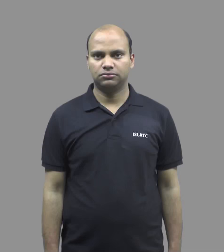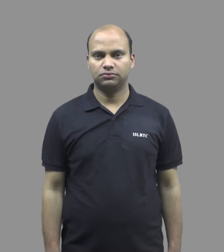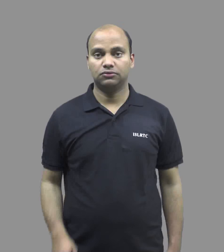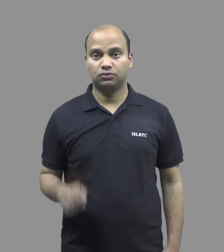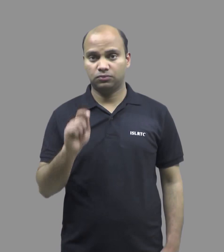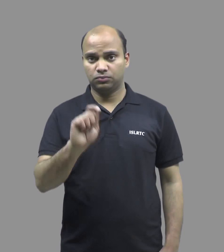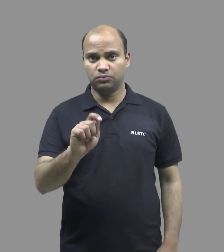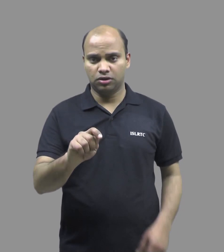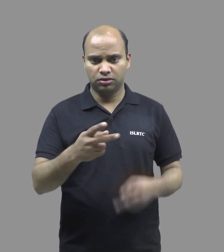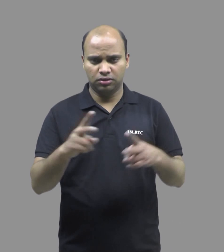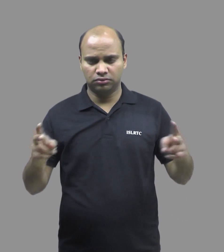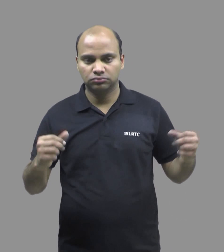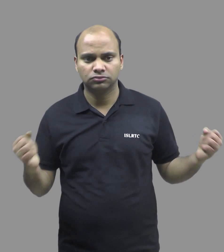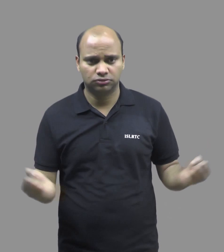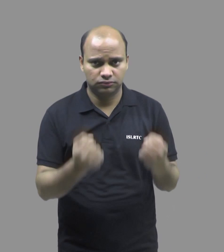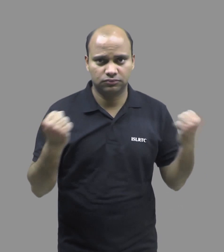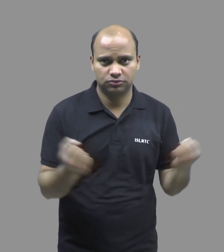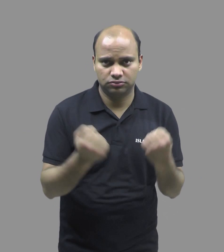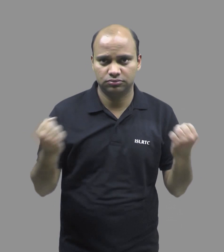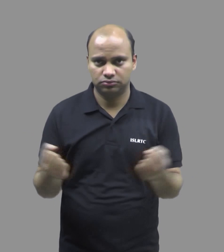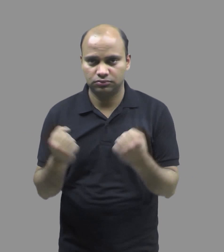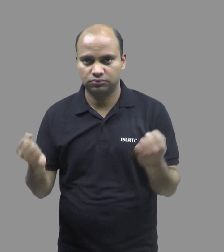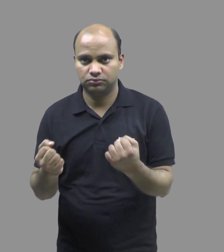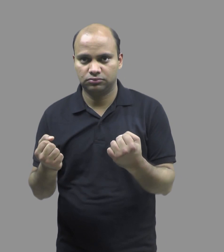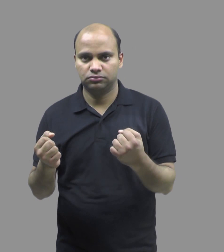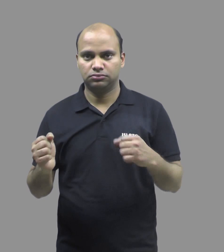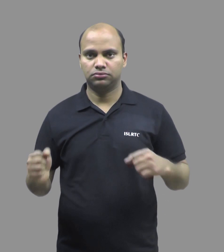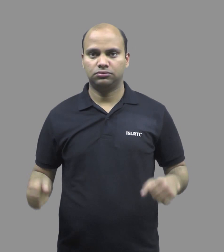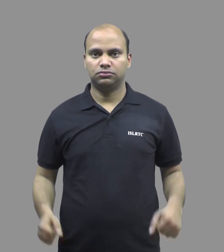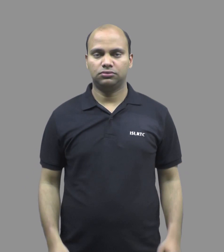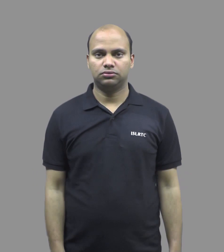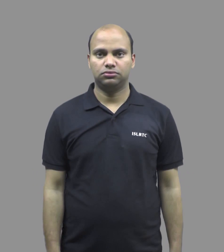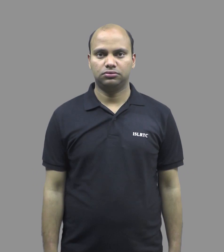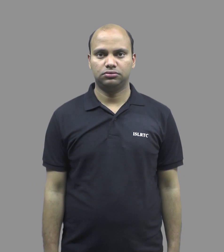Active Energetic